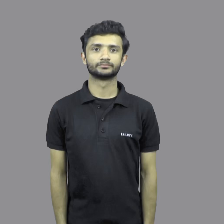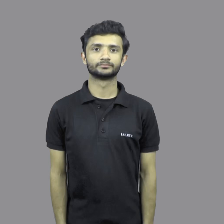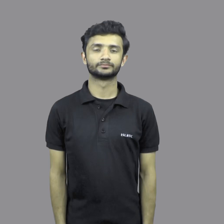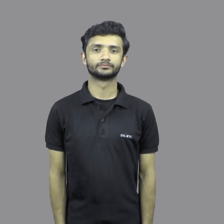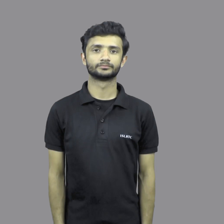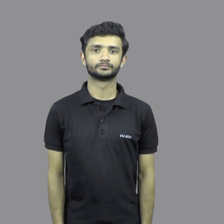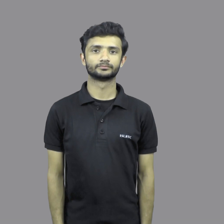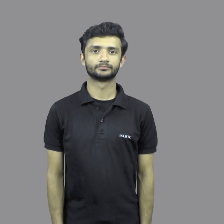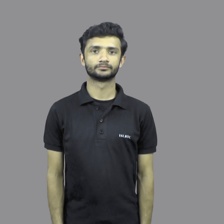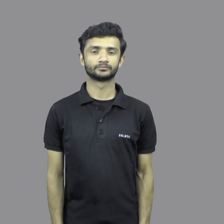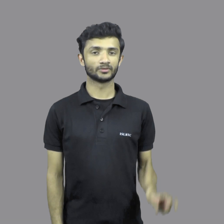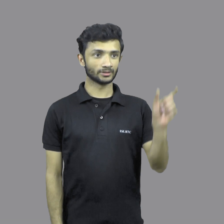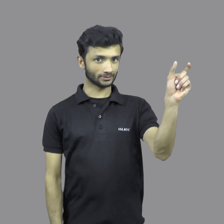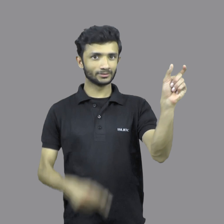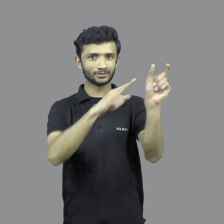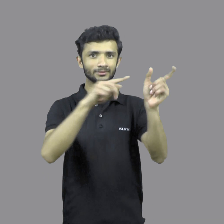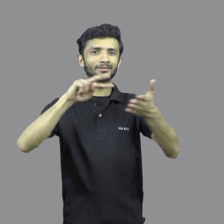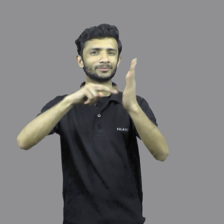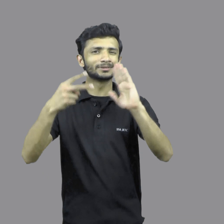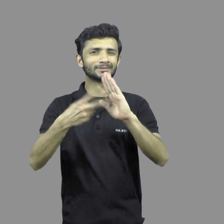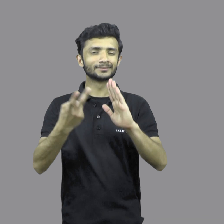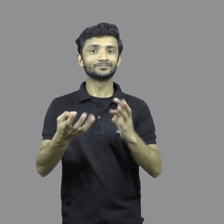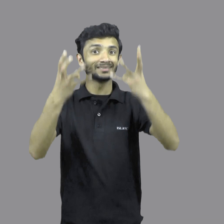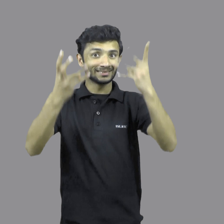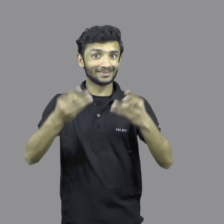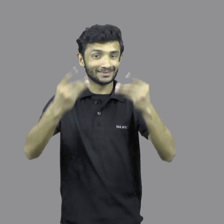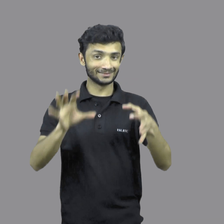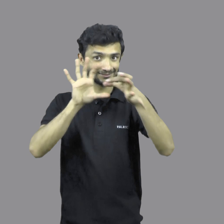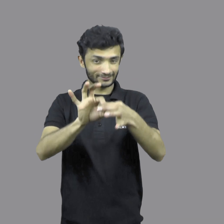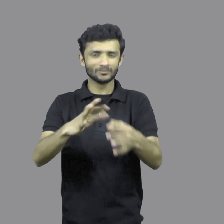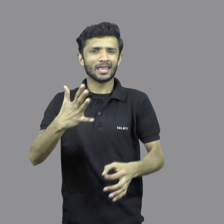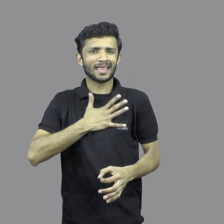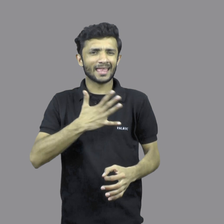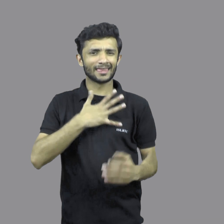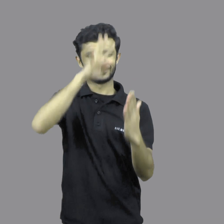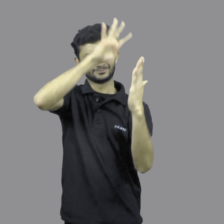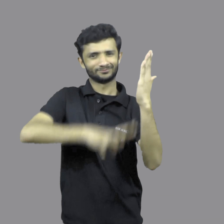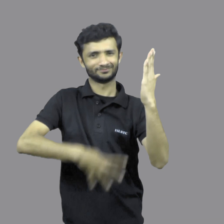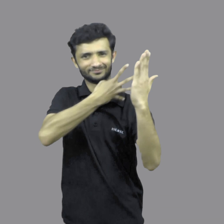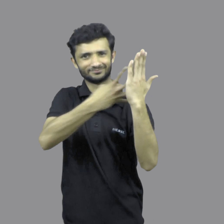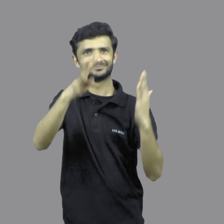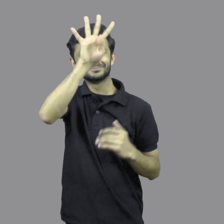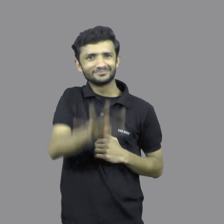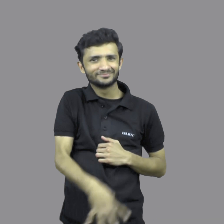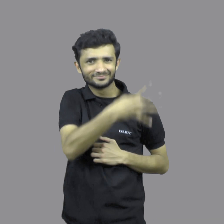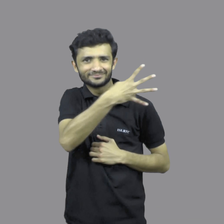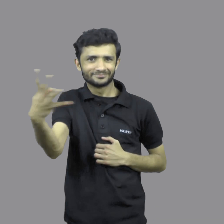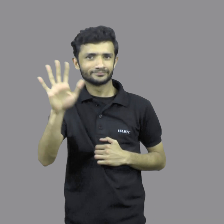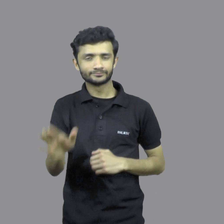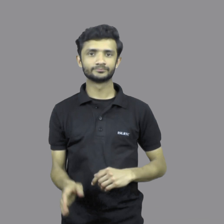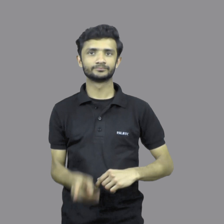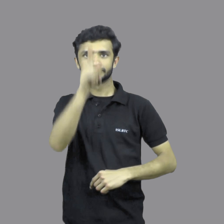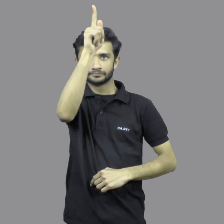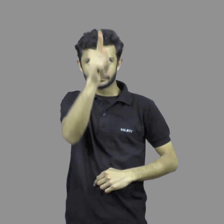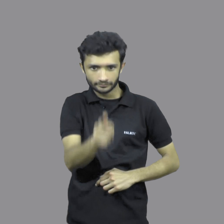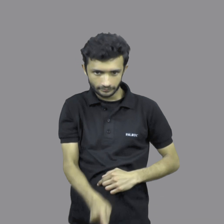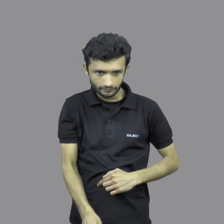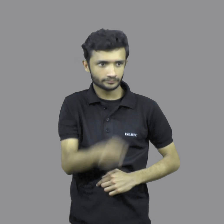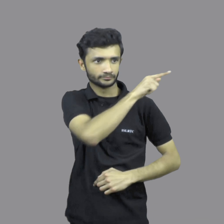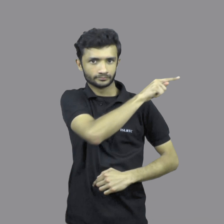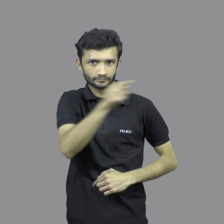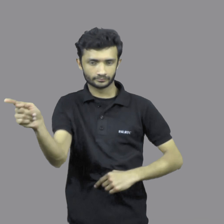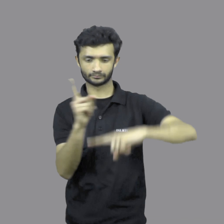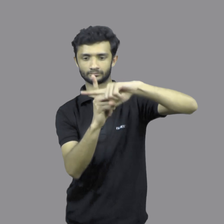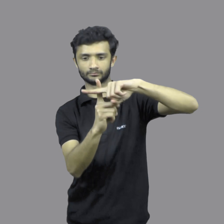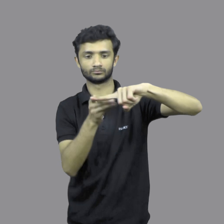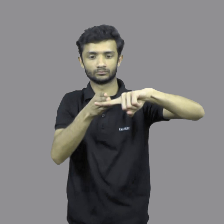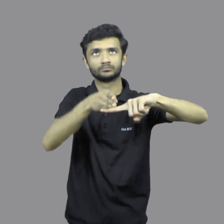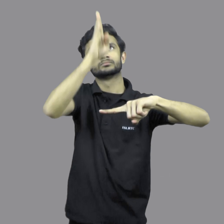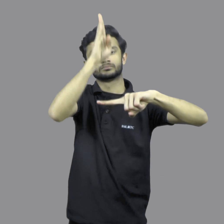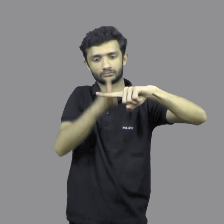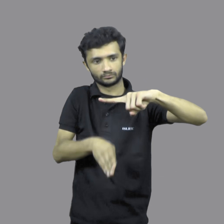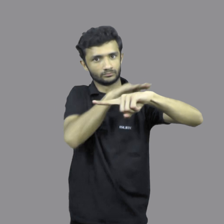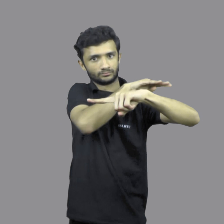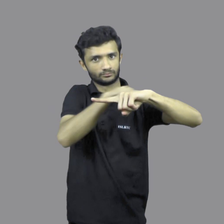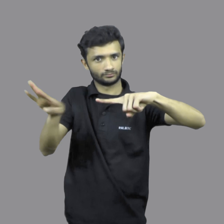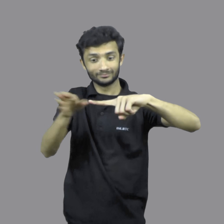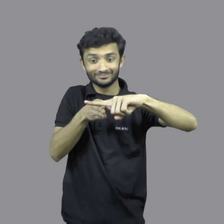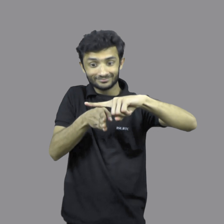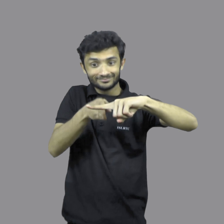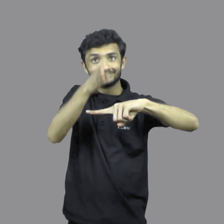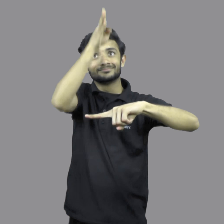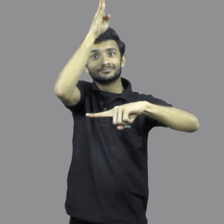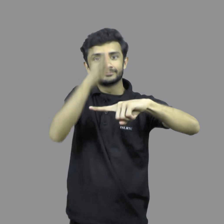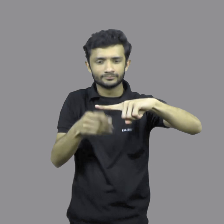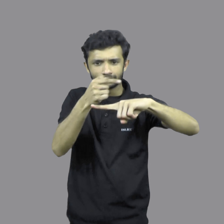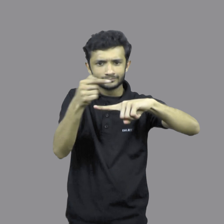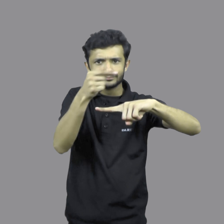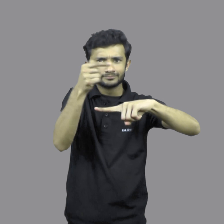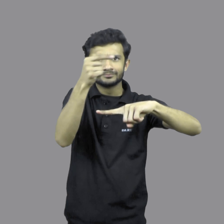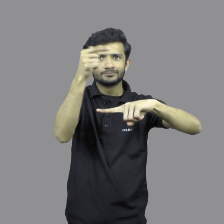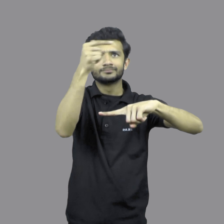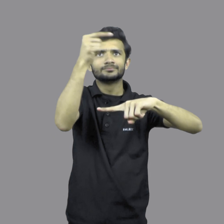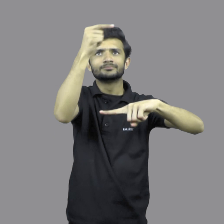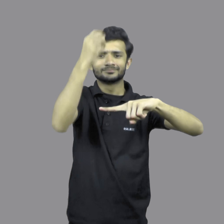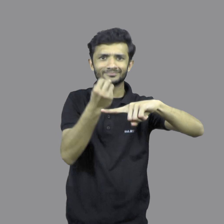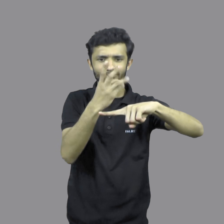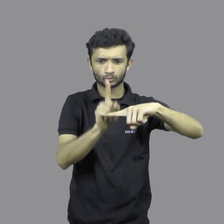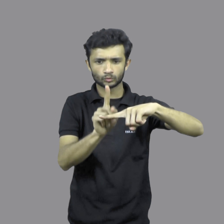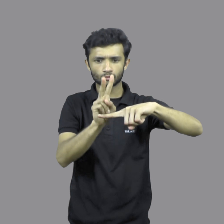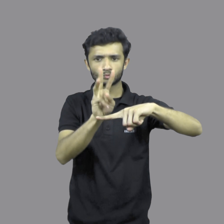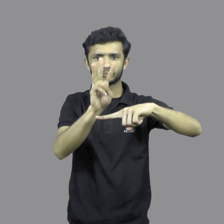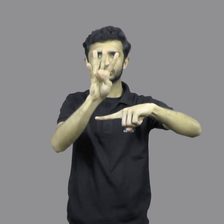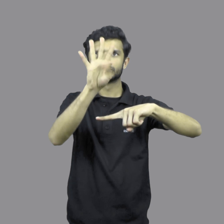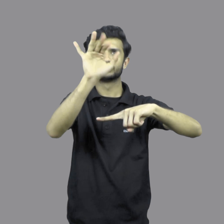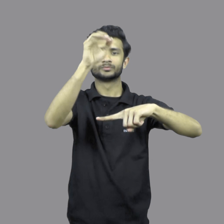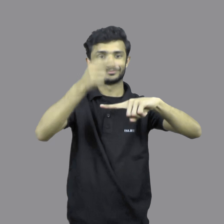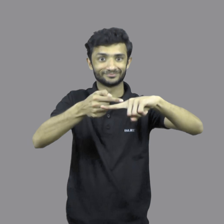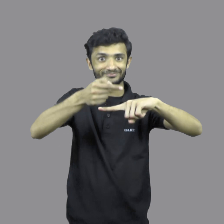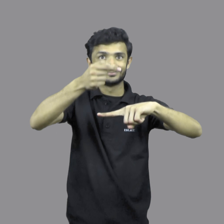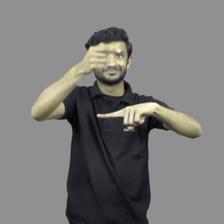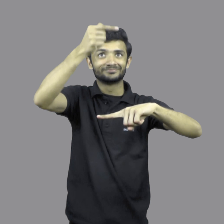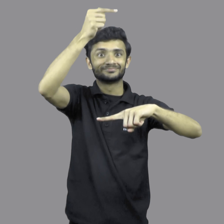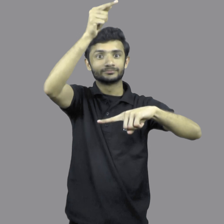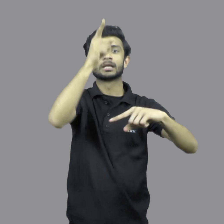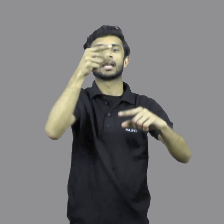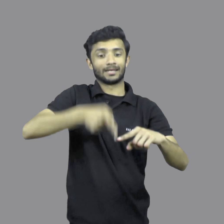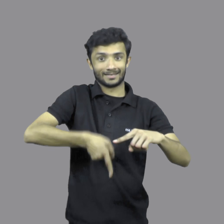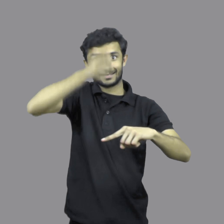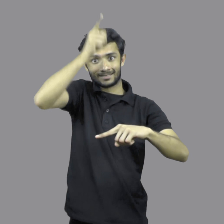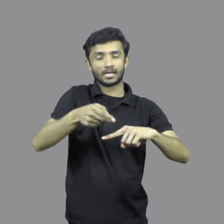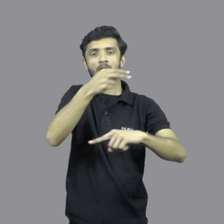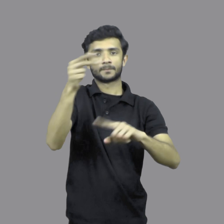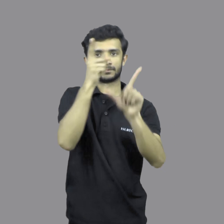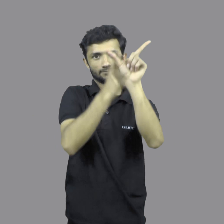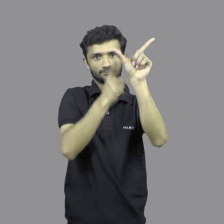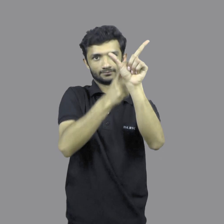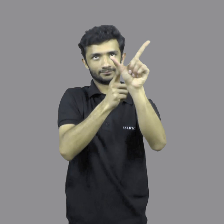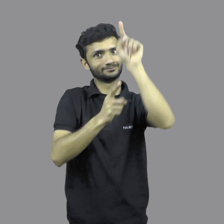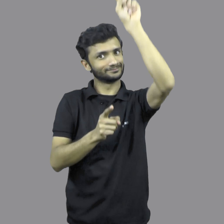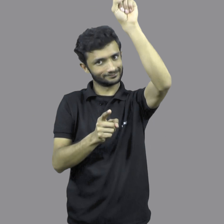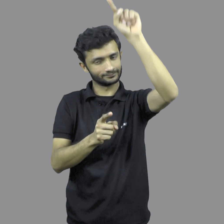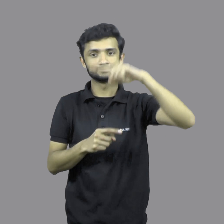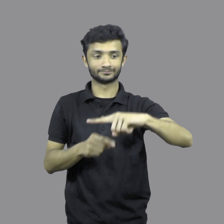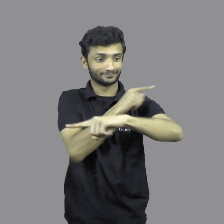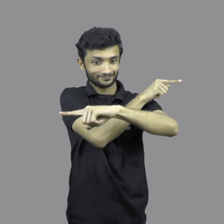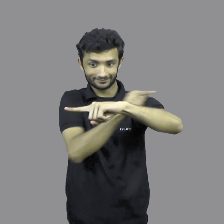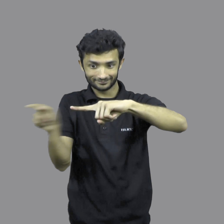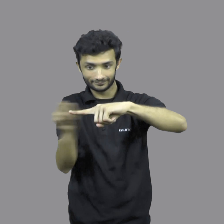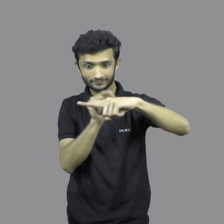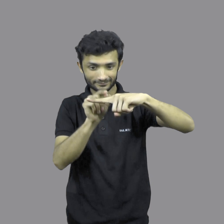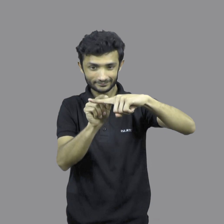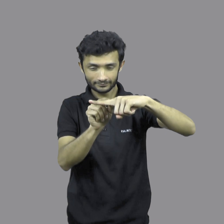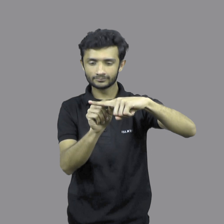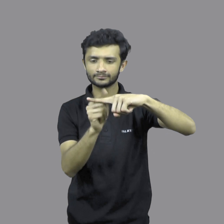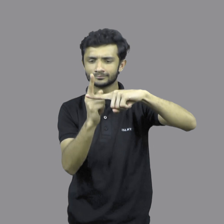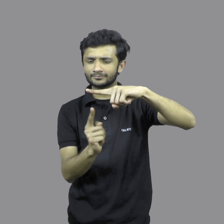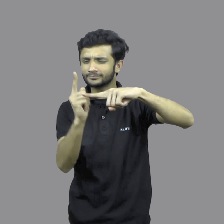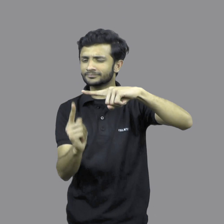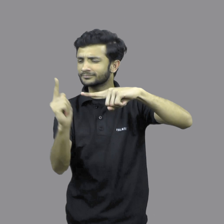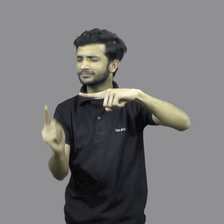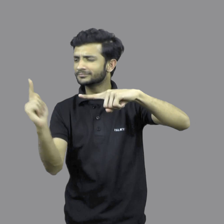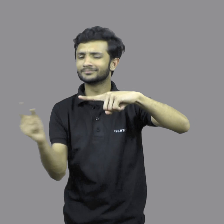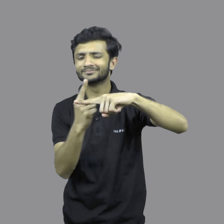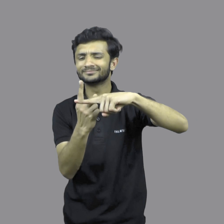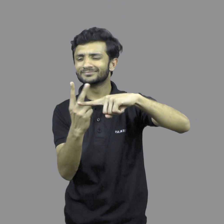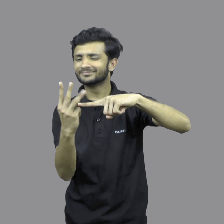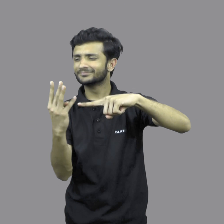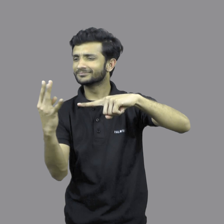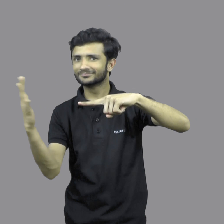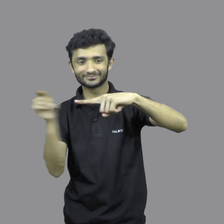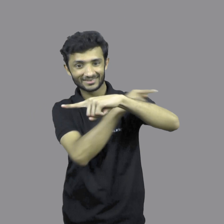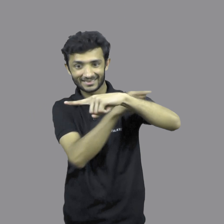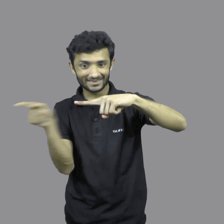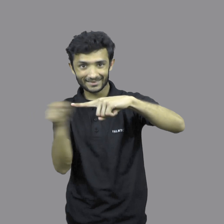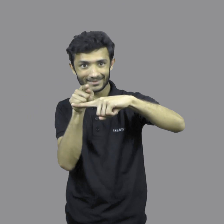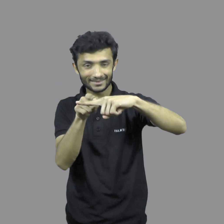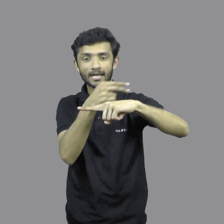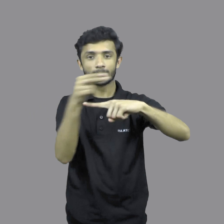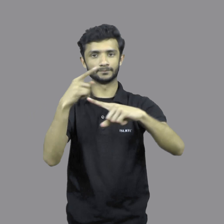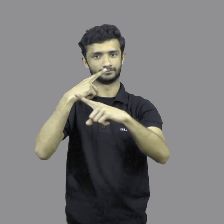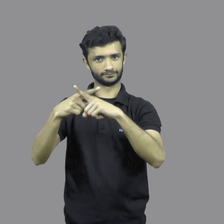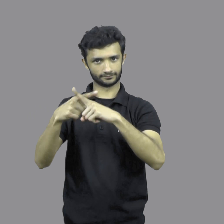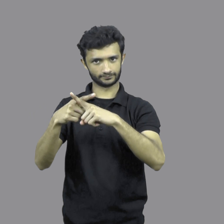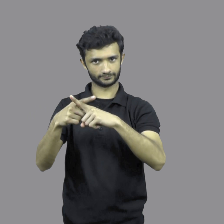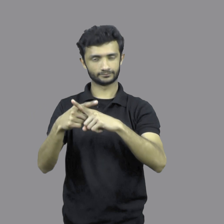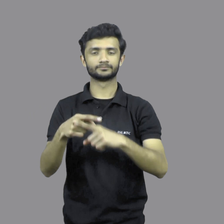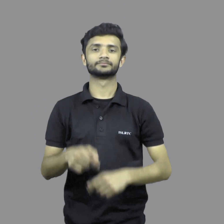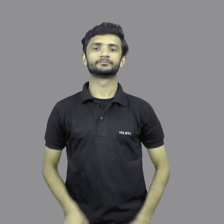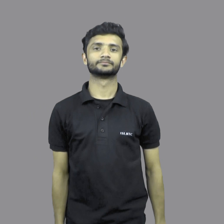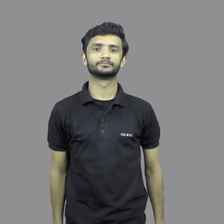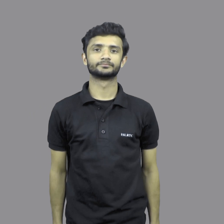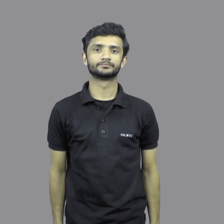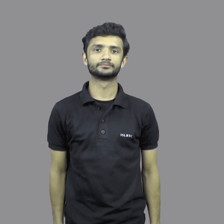Axes